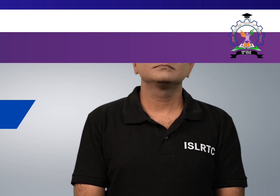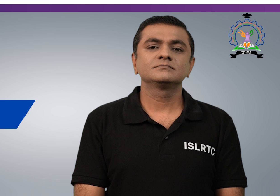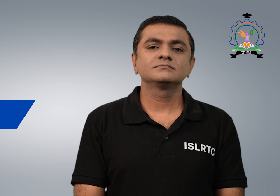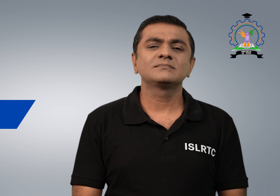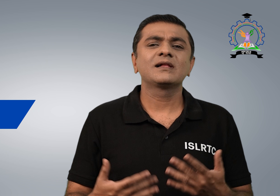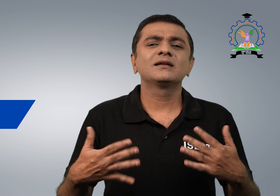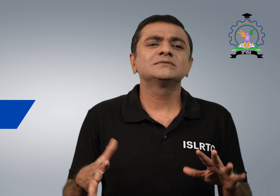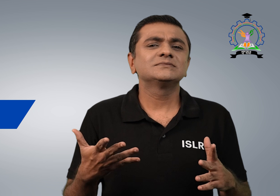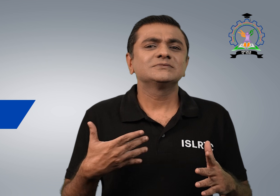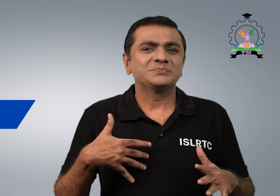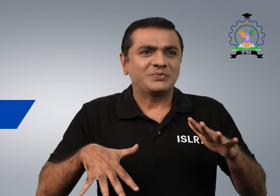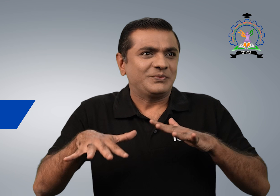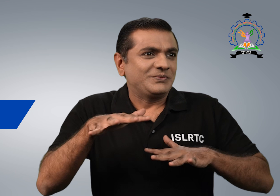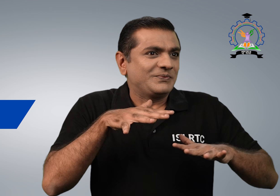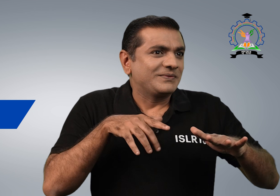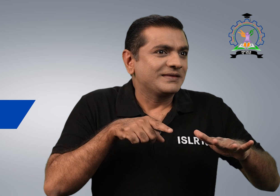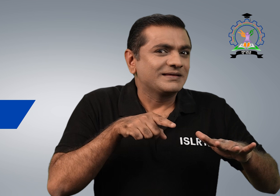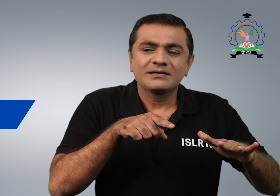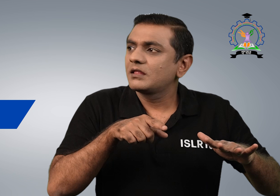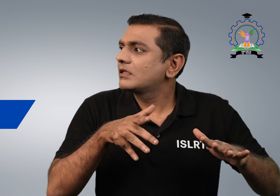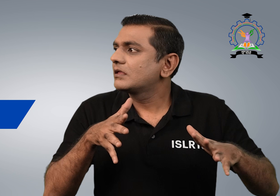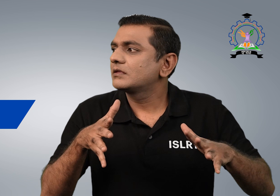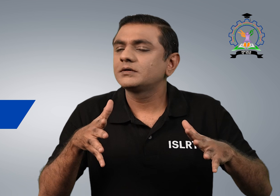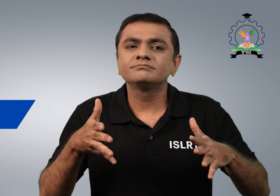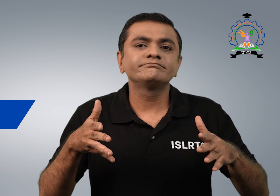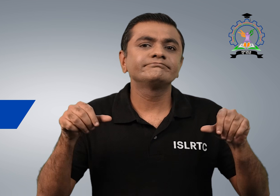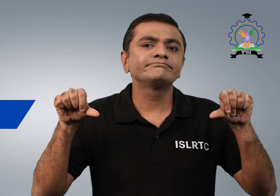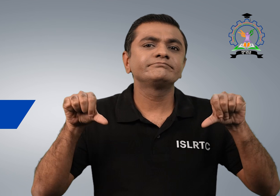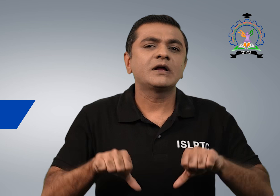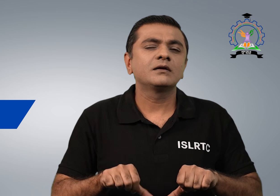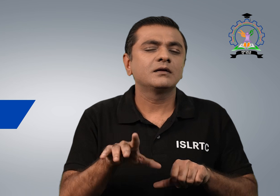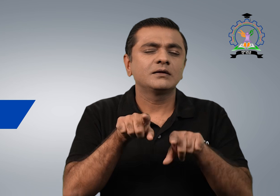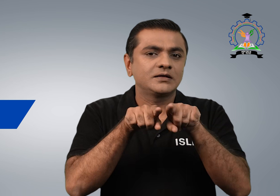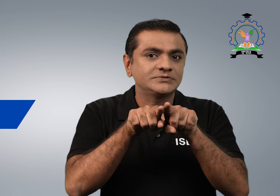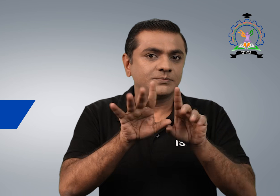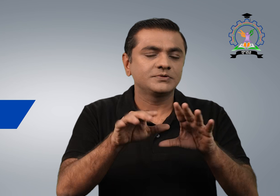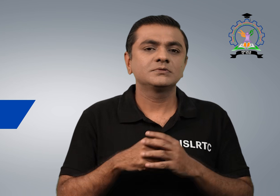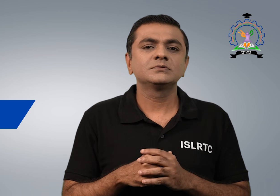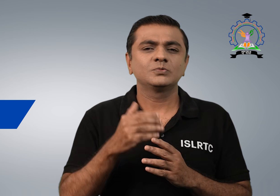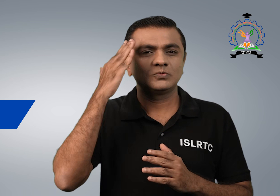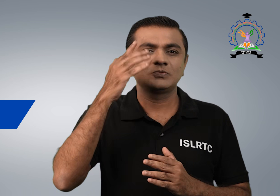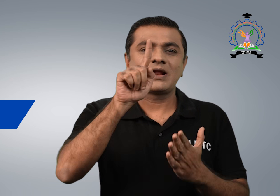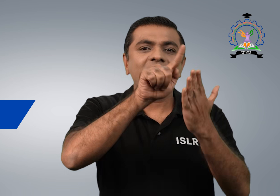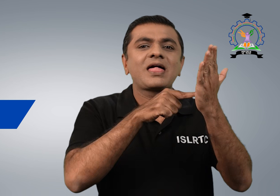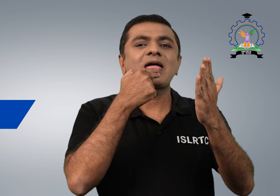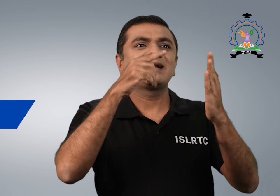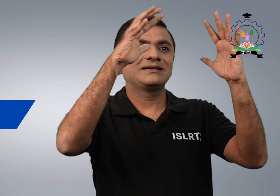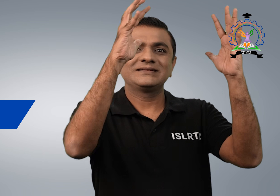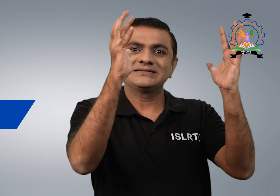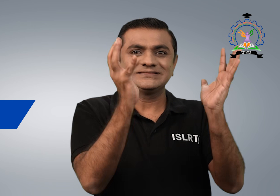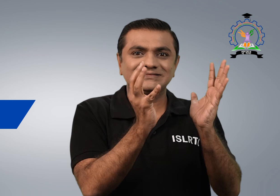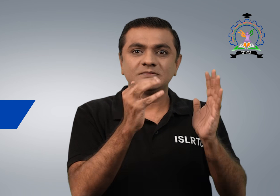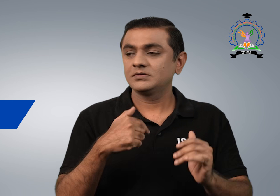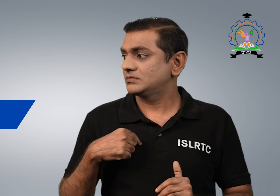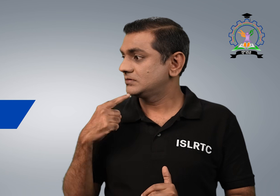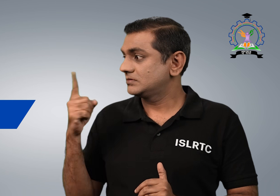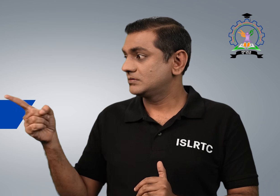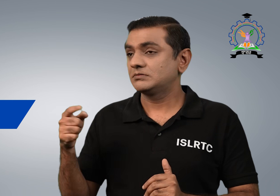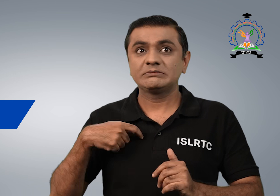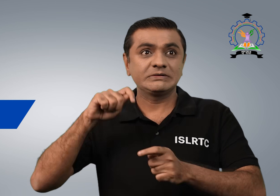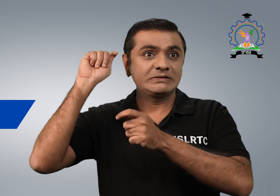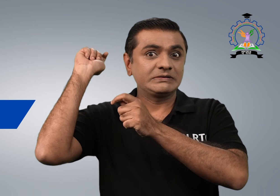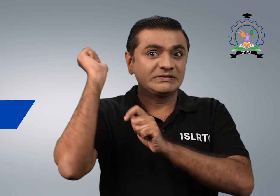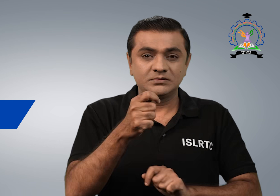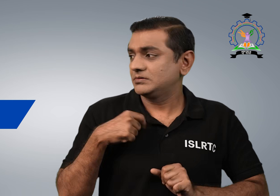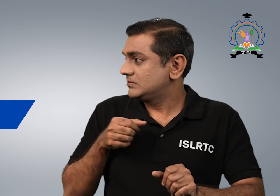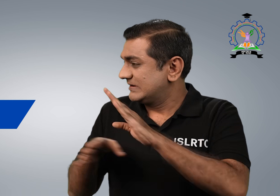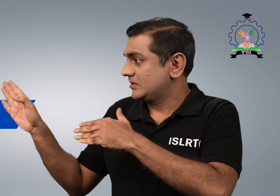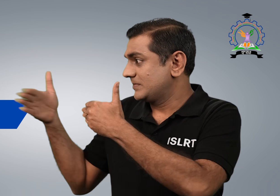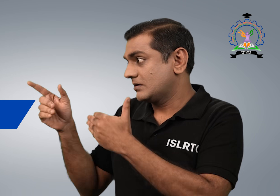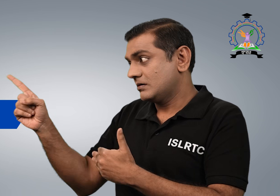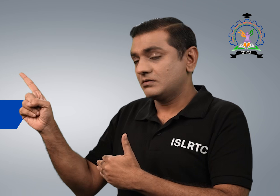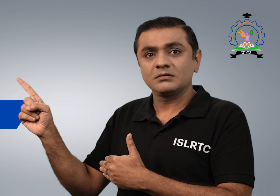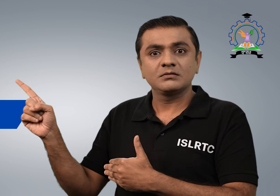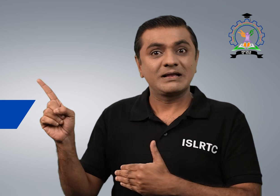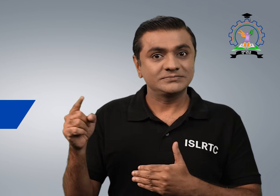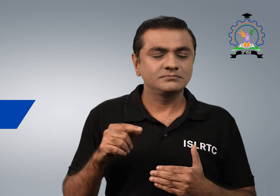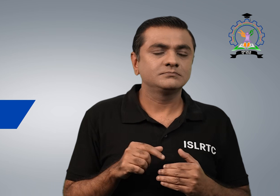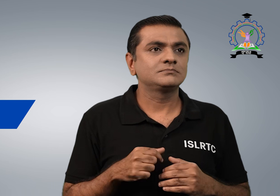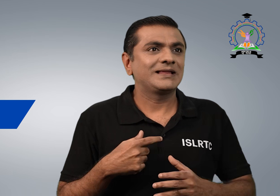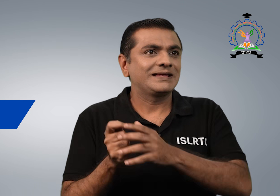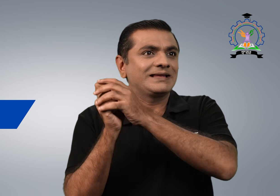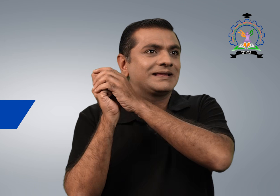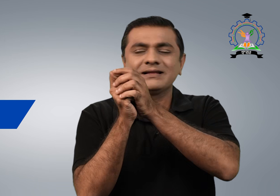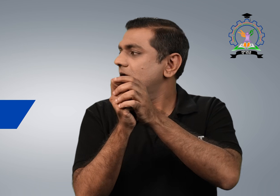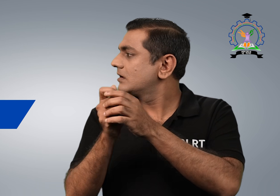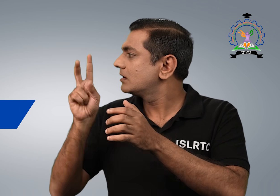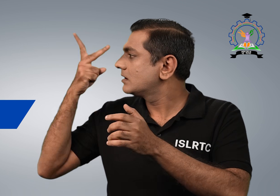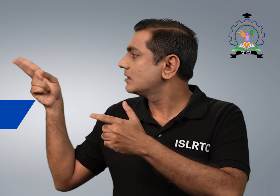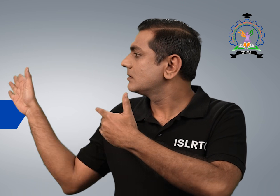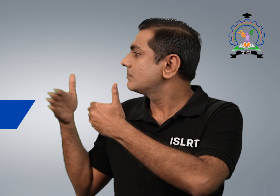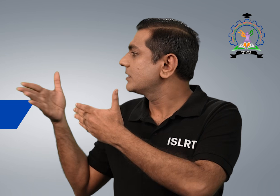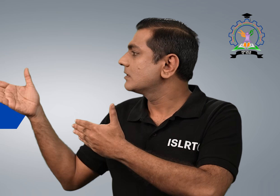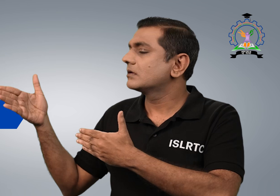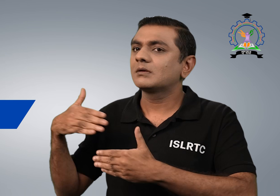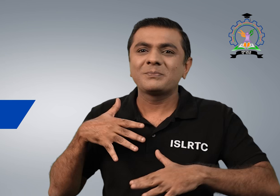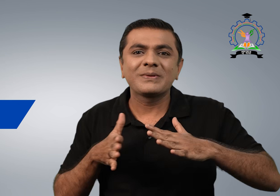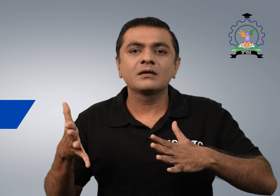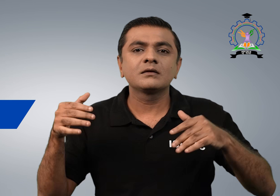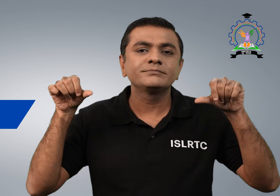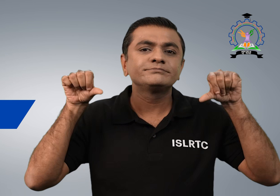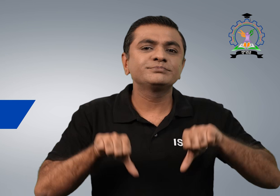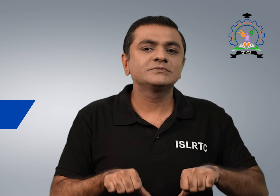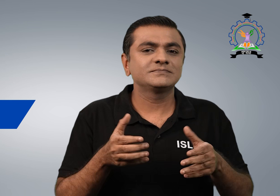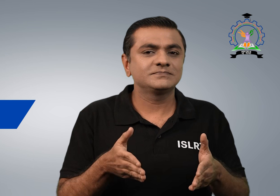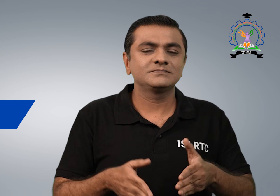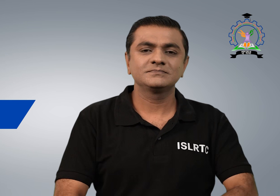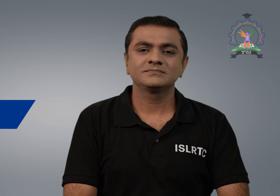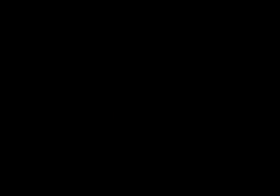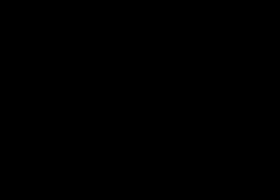Backfire means when a plan fails to do what its intended to do For example: You ask someone to close the door after you hit the honeycomb and run out. But your plan backfires when the person closes the door before you hit the honeycomb.